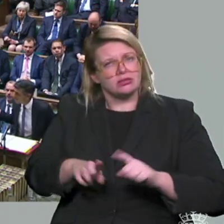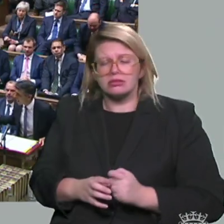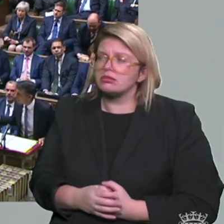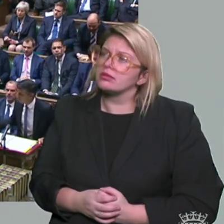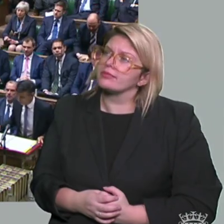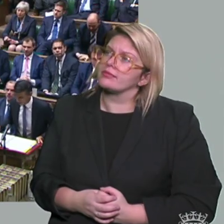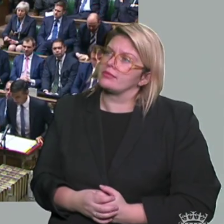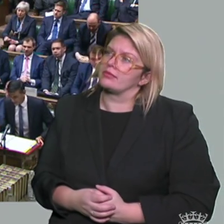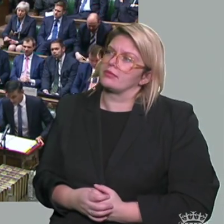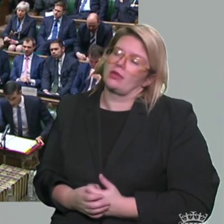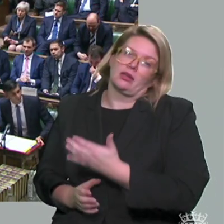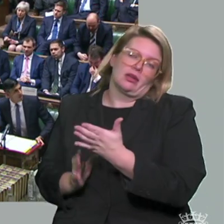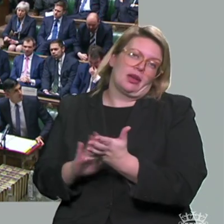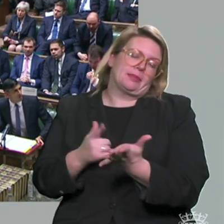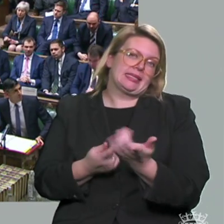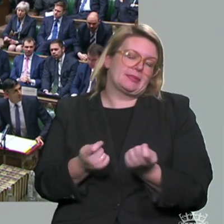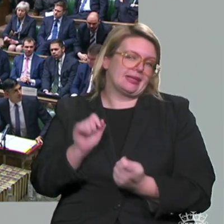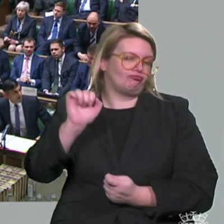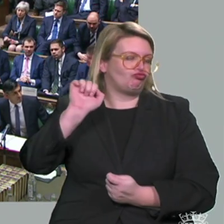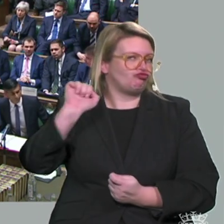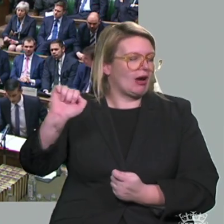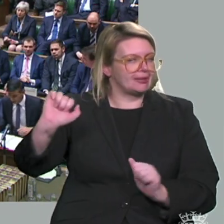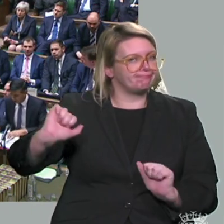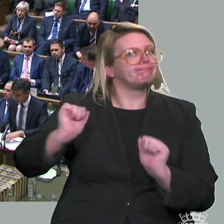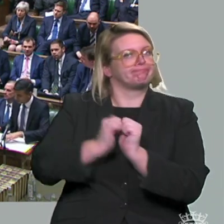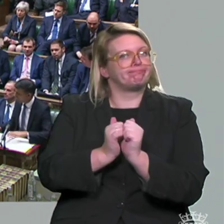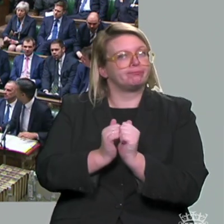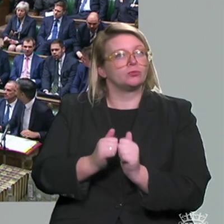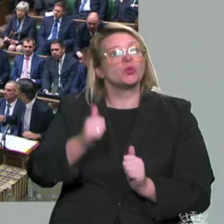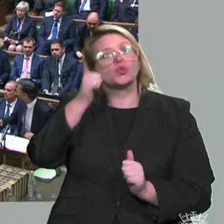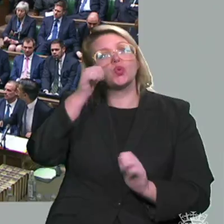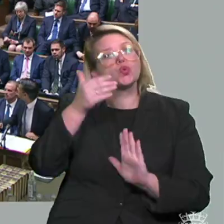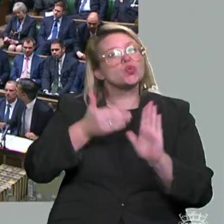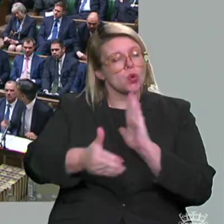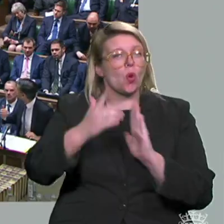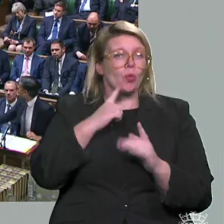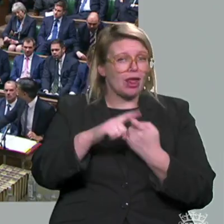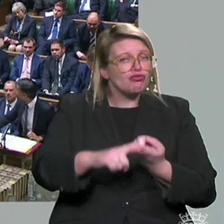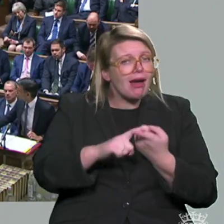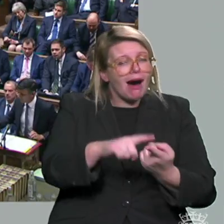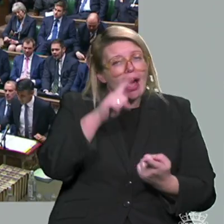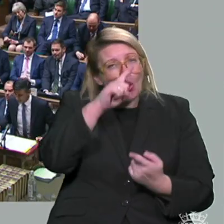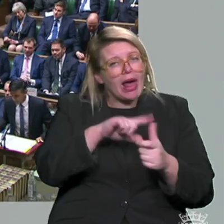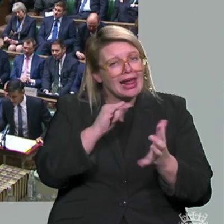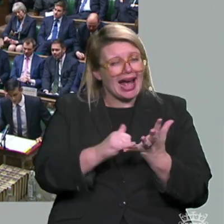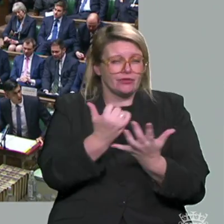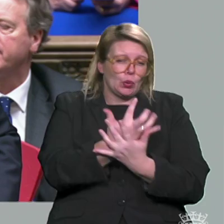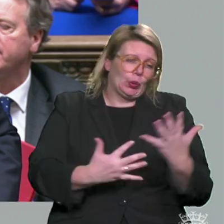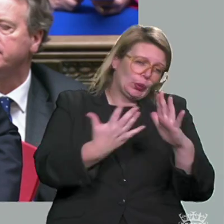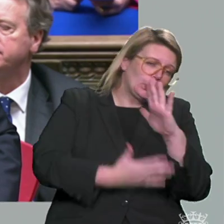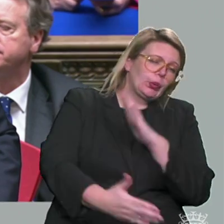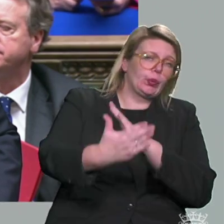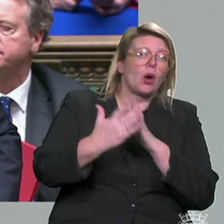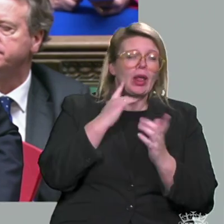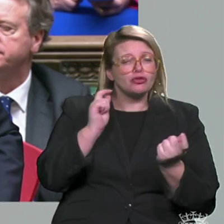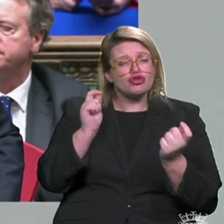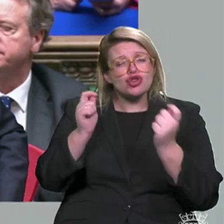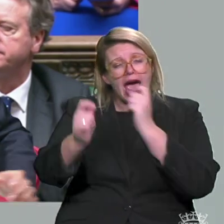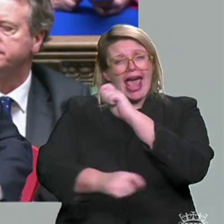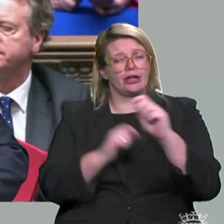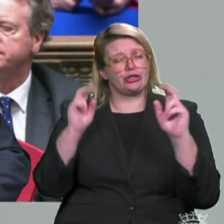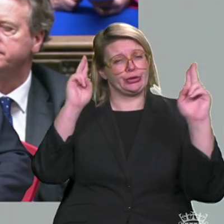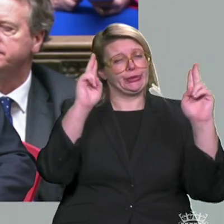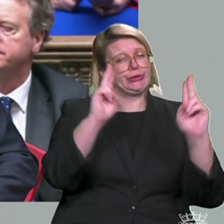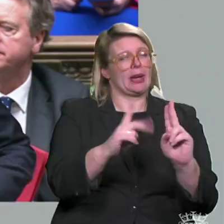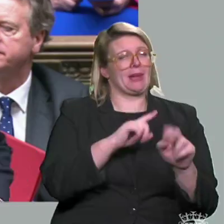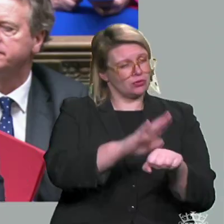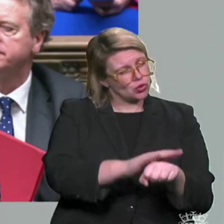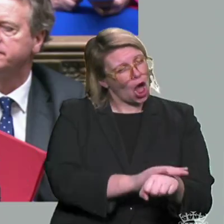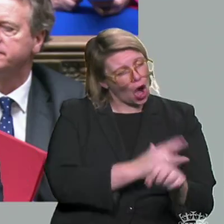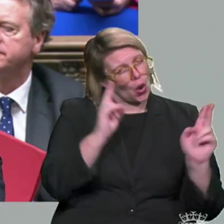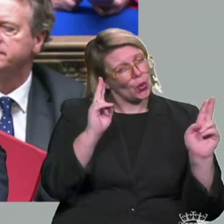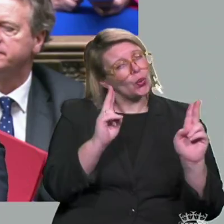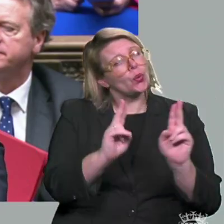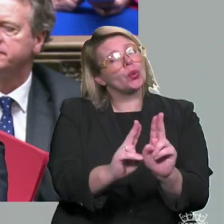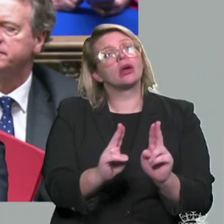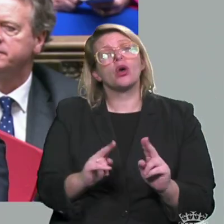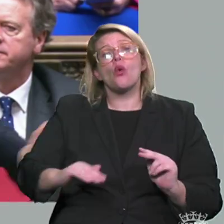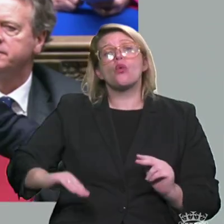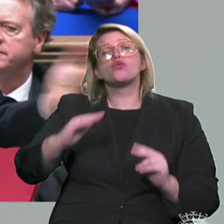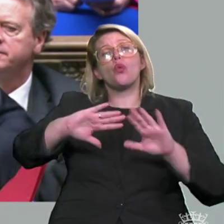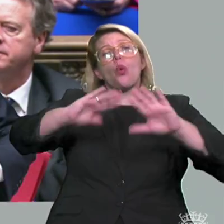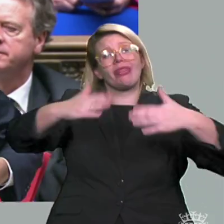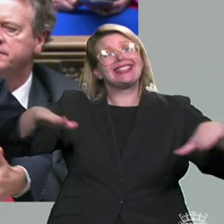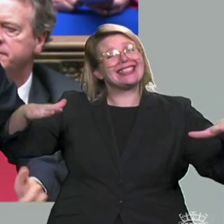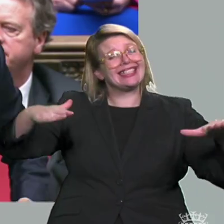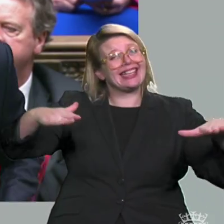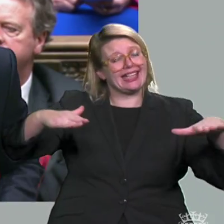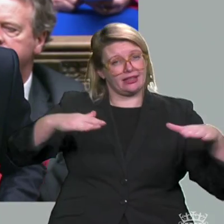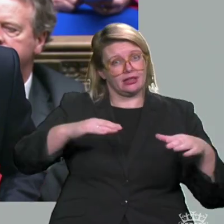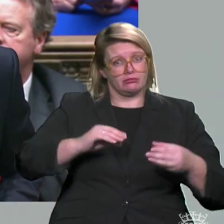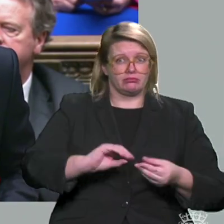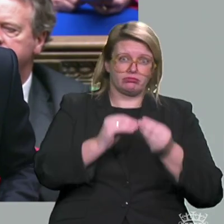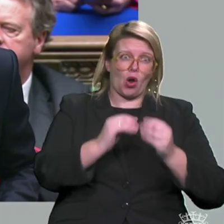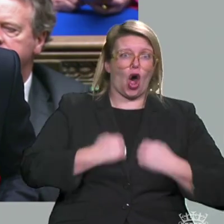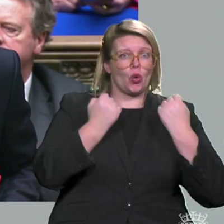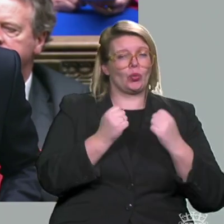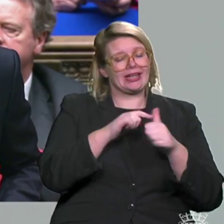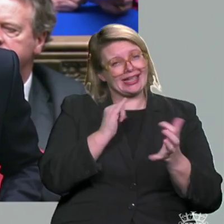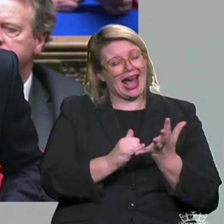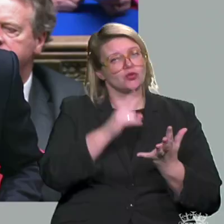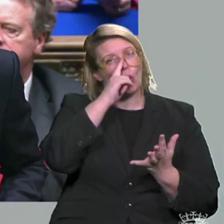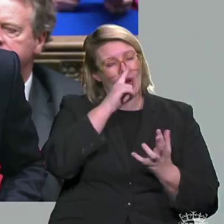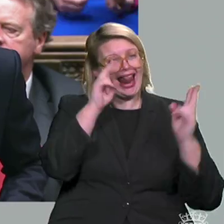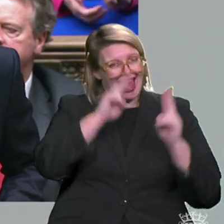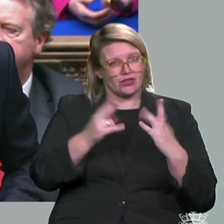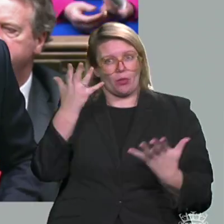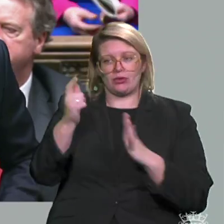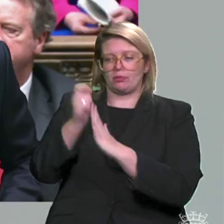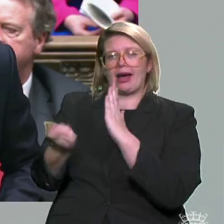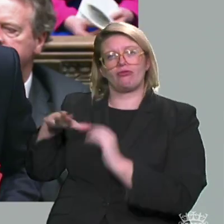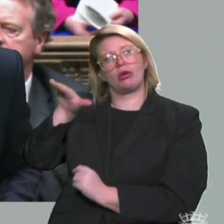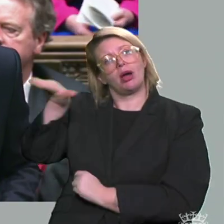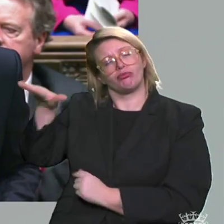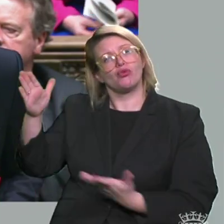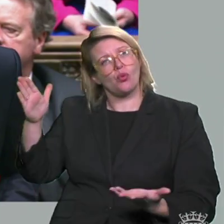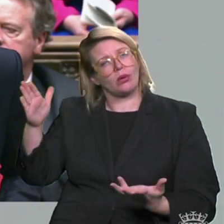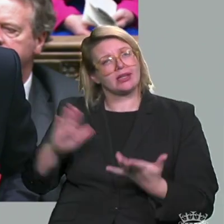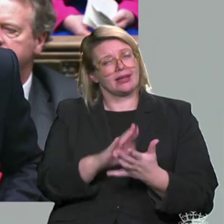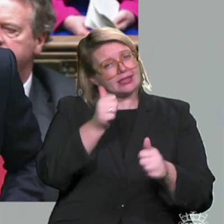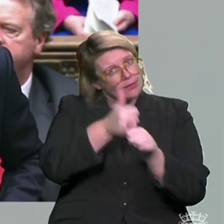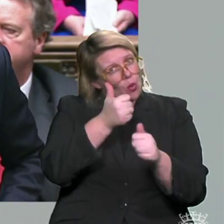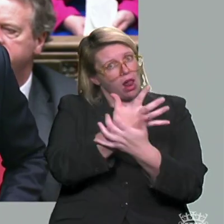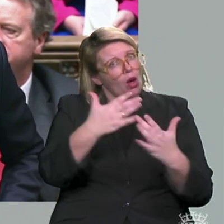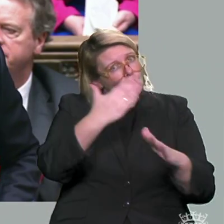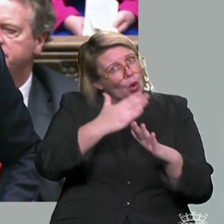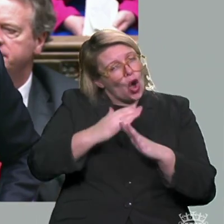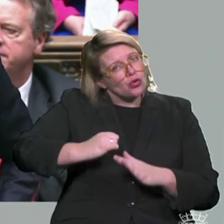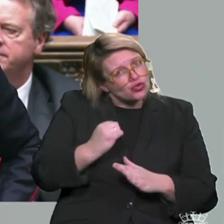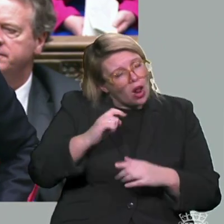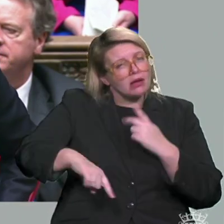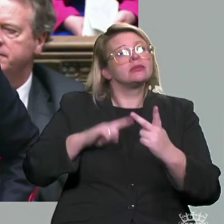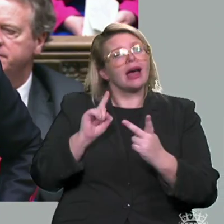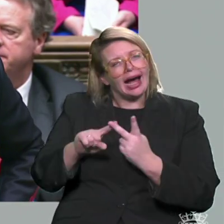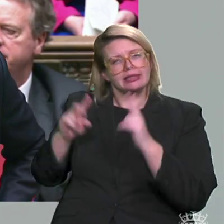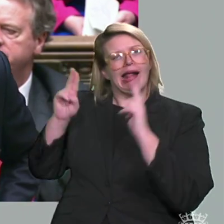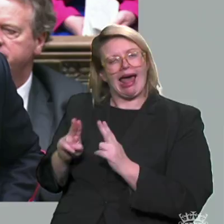My honourable Friend is absolutely right. We know that we will have to rely on hydrocarbons for decades to come as we transition to net zero, and consuming oil and gas from the North sea means less than half the carbon footprint of importing that same oil and gas, so it obviously makes sense to do it here and in the process support tens of thousands of jobs in Scotland.